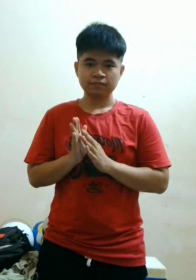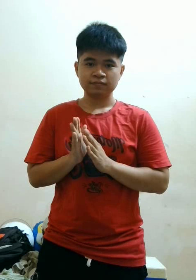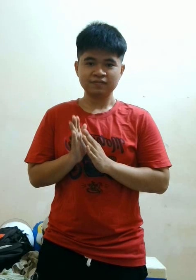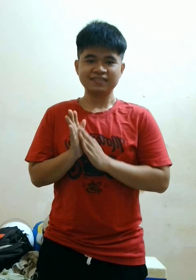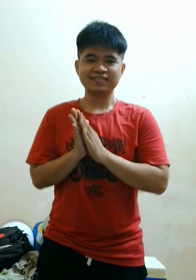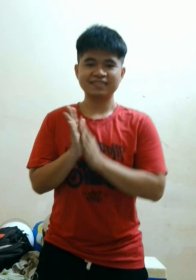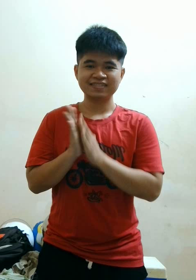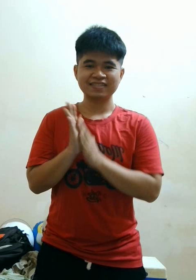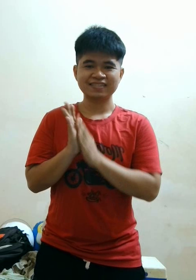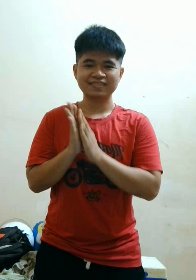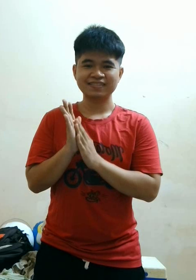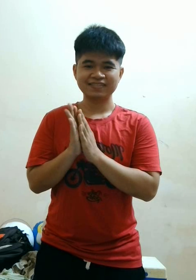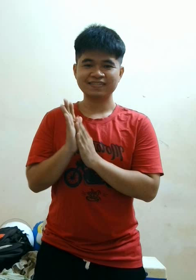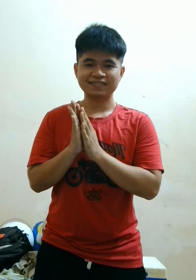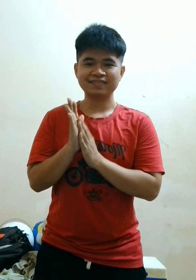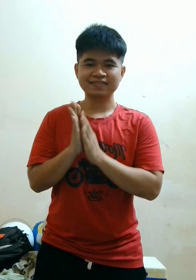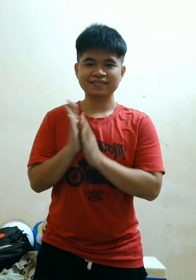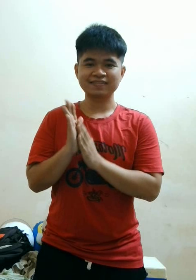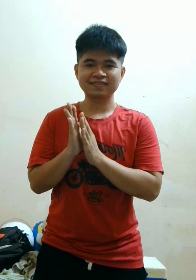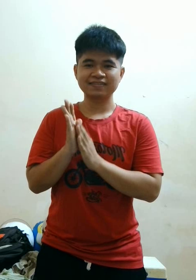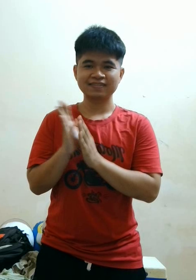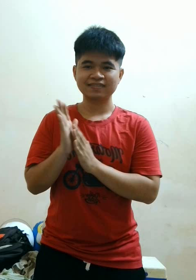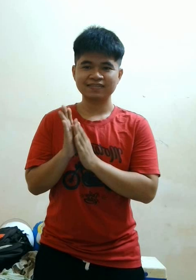hung thu